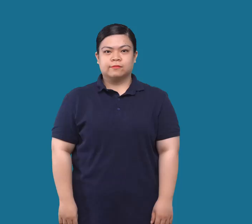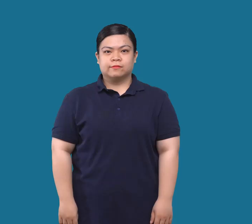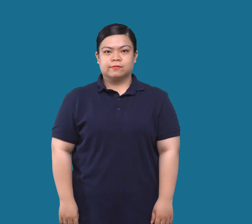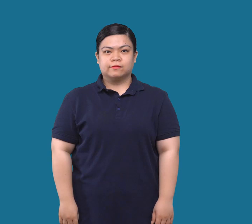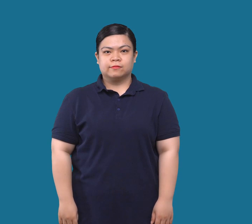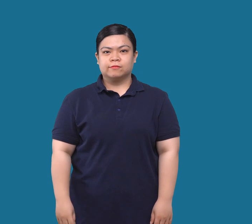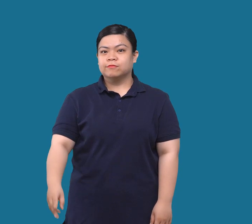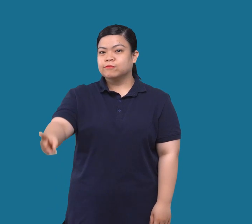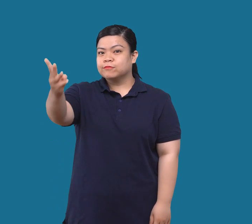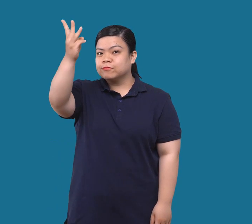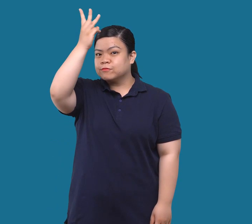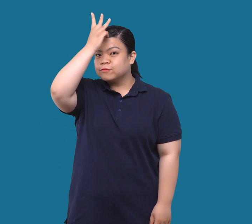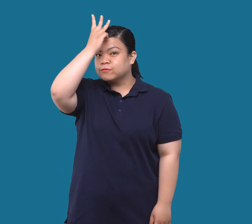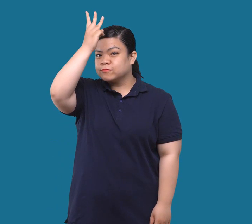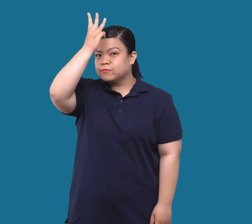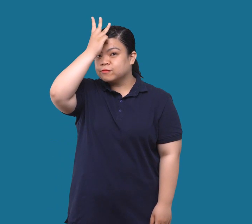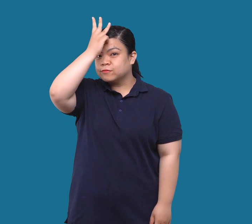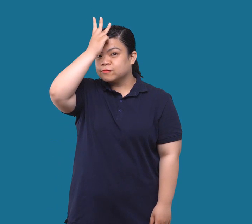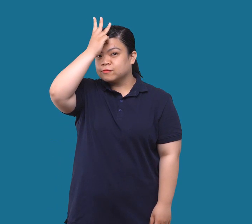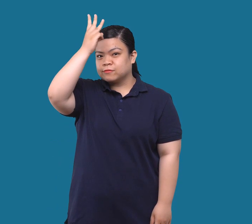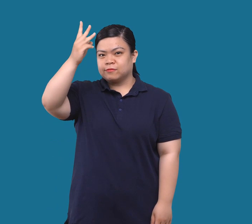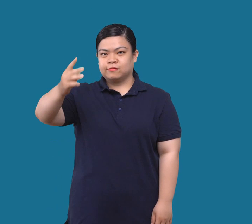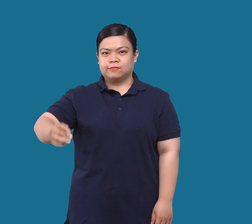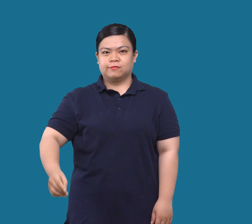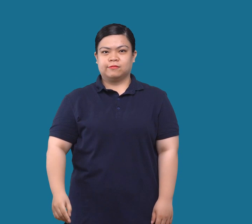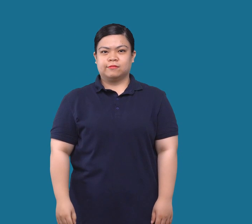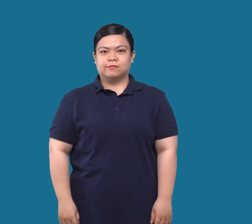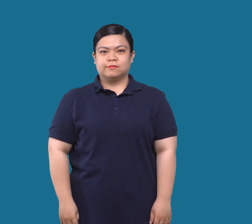Phú Thọ